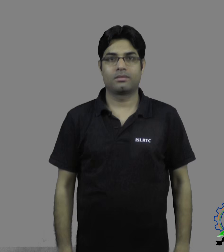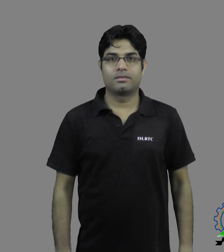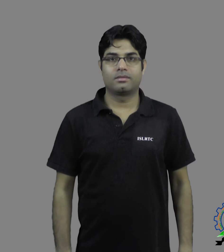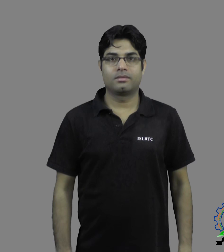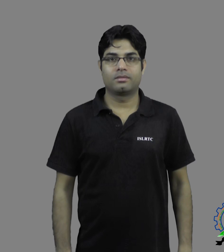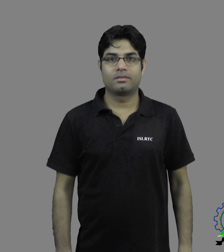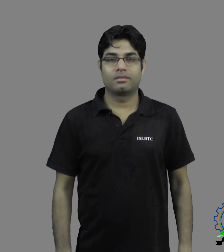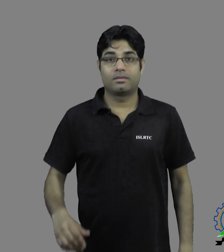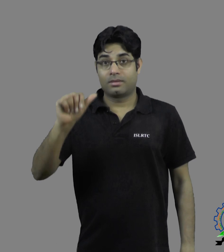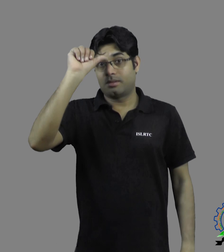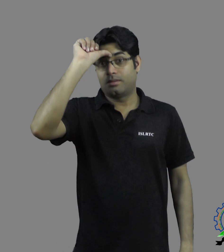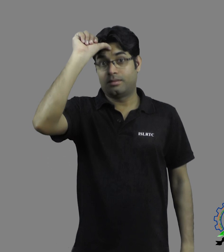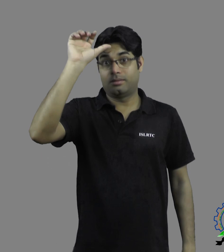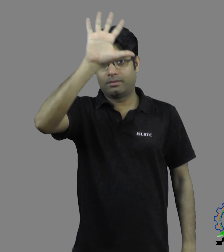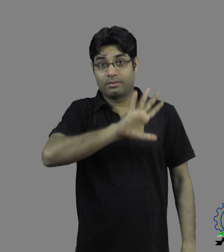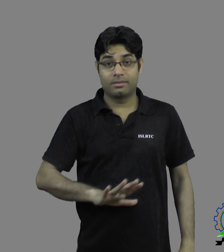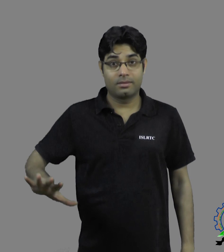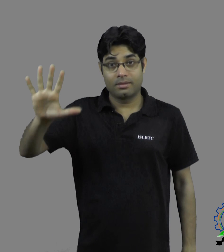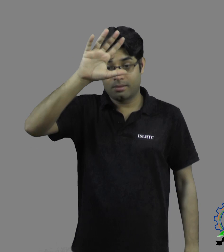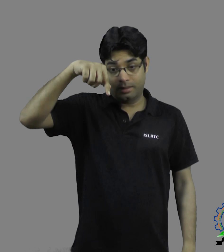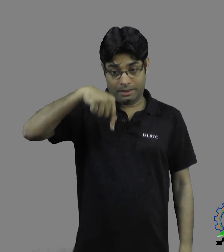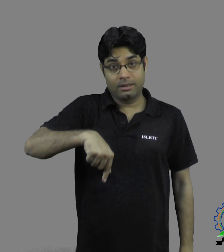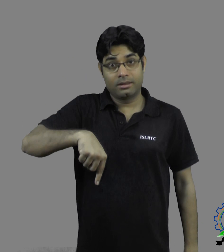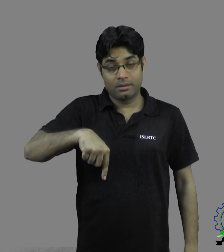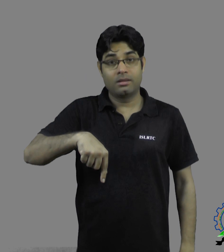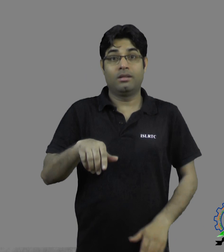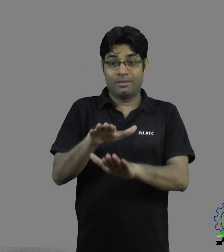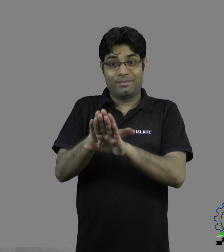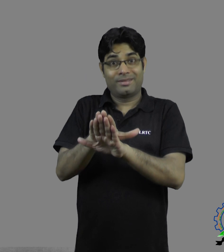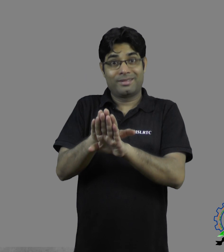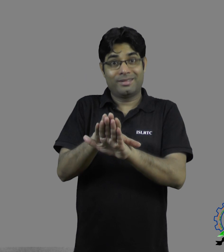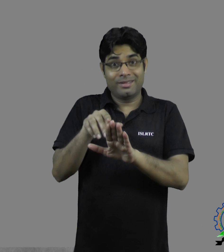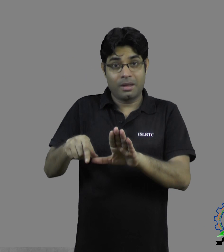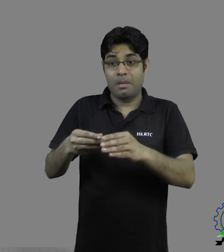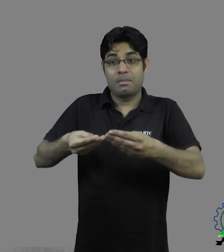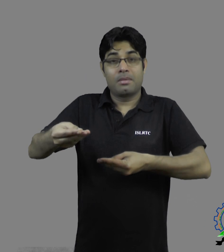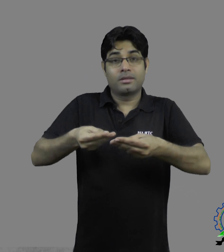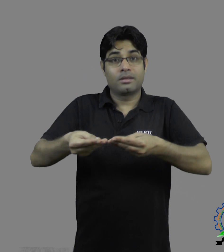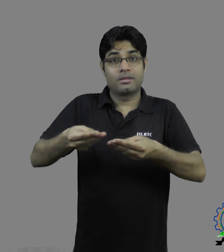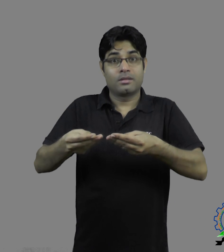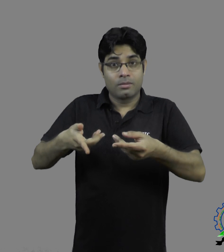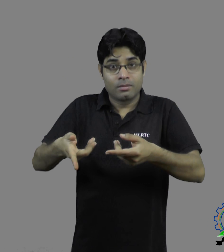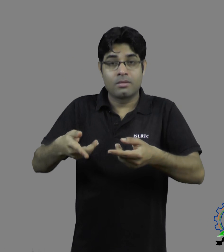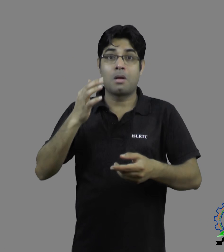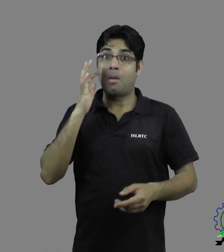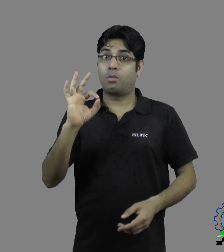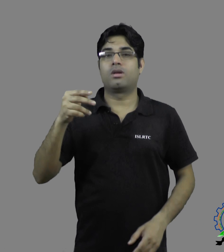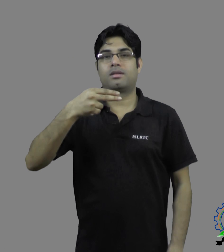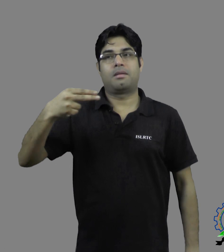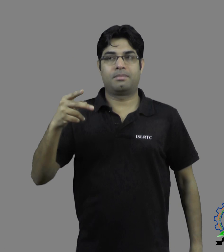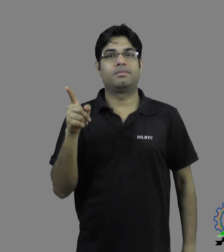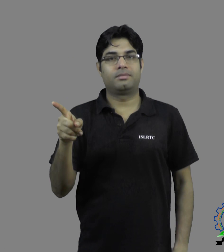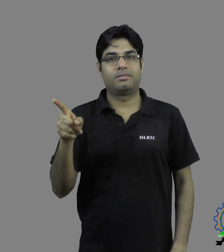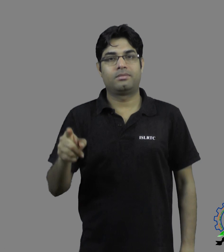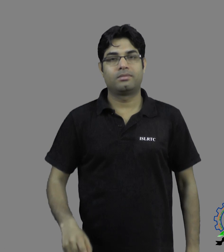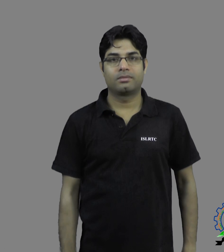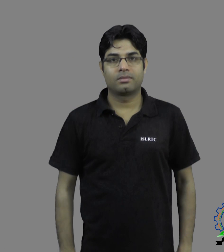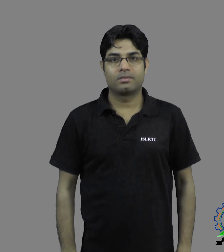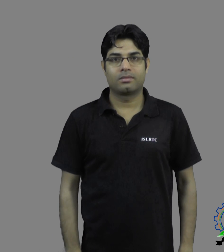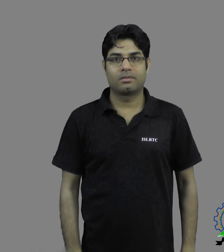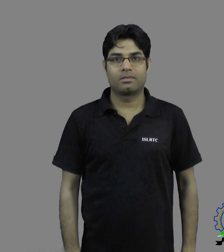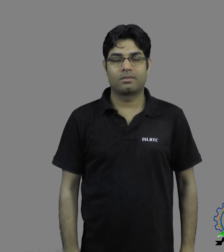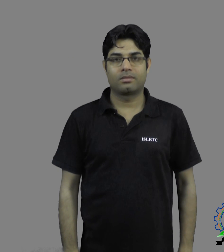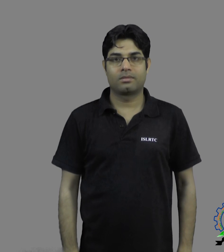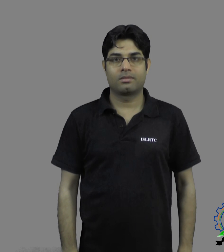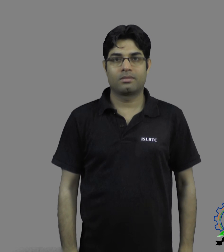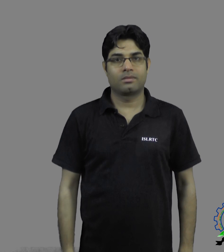Economic Importance of Fish In India